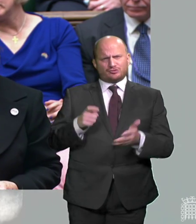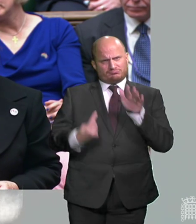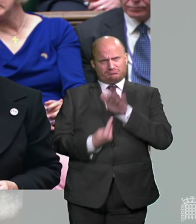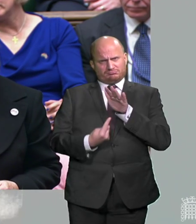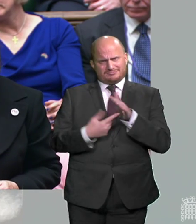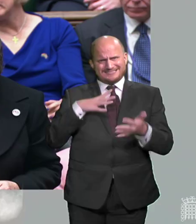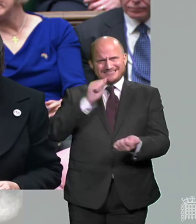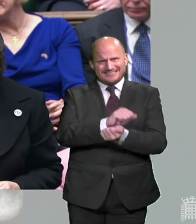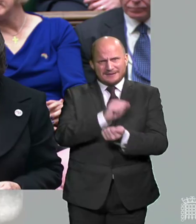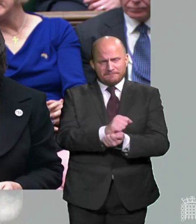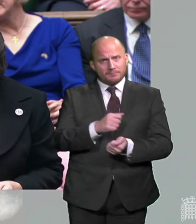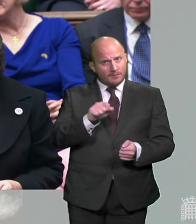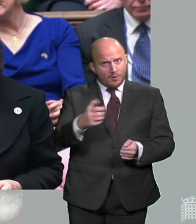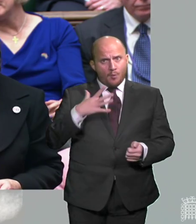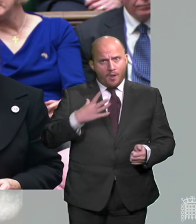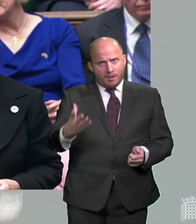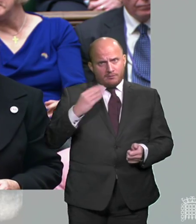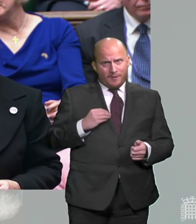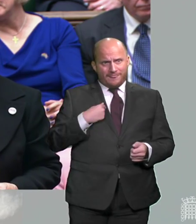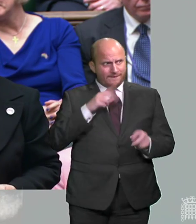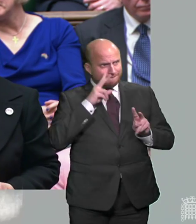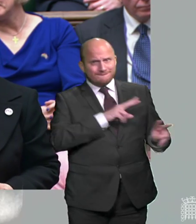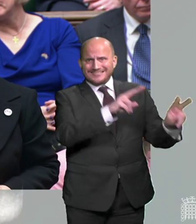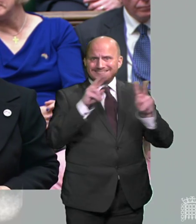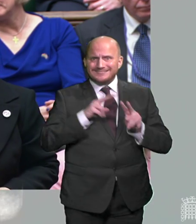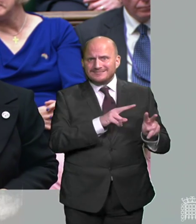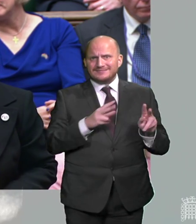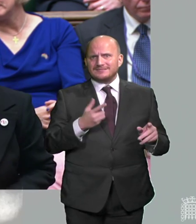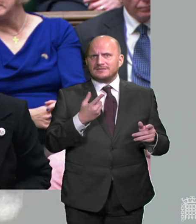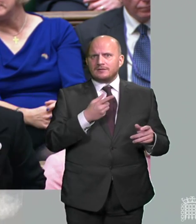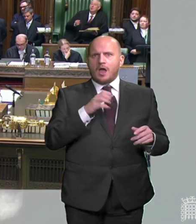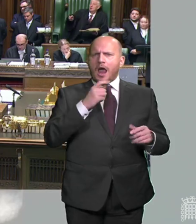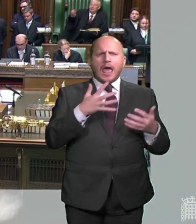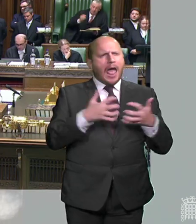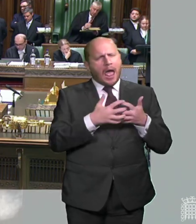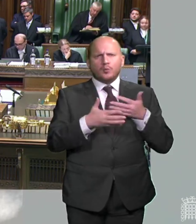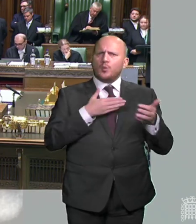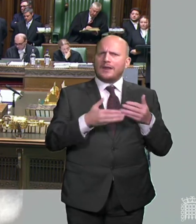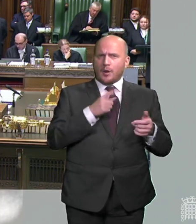Will he come with me to visit the mills and discuss potential solutions with local people?